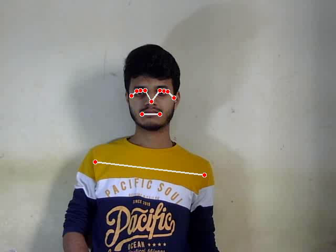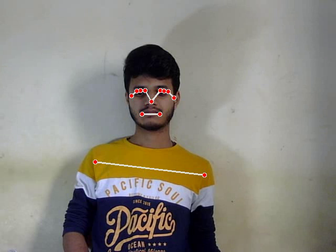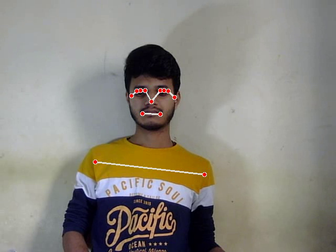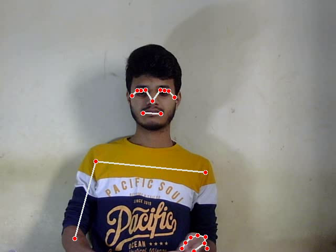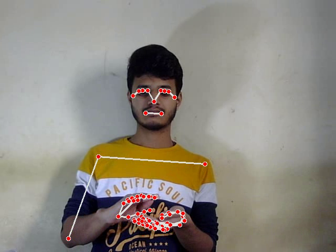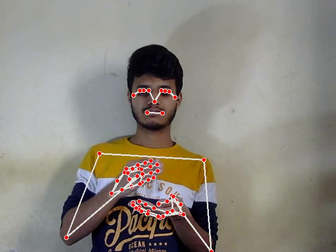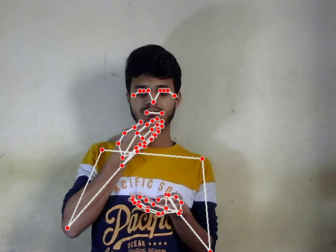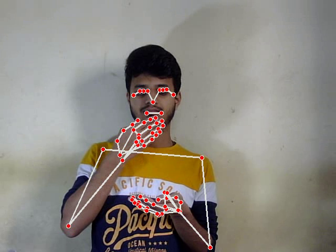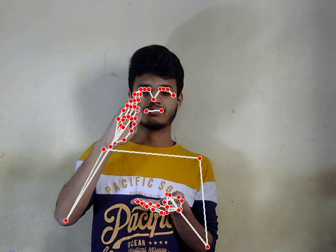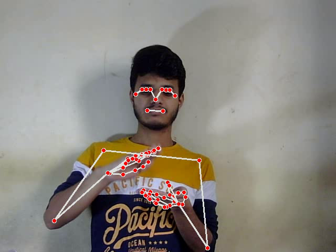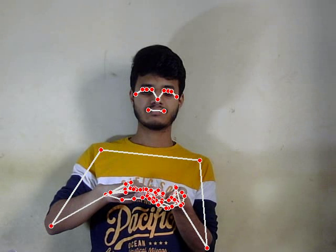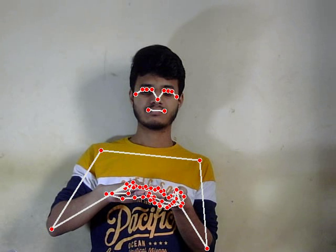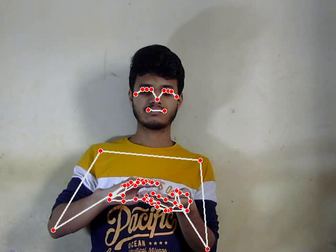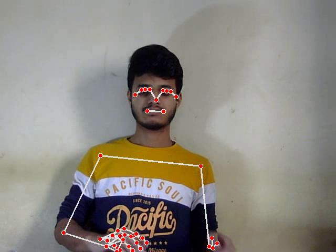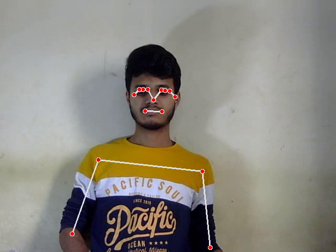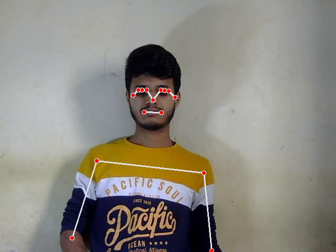bad